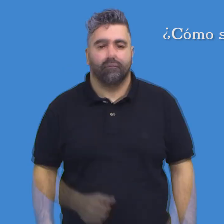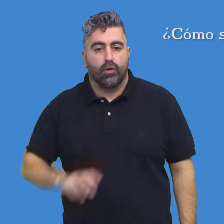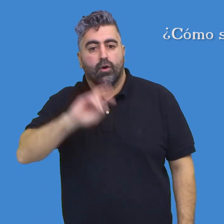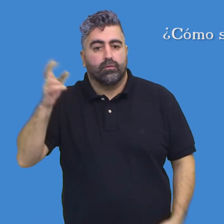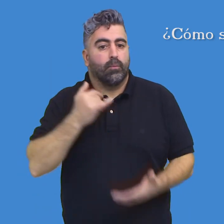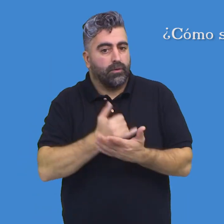otro